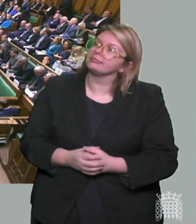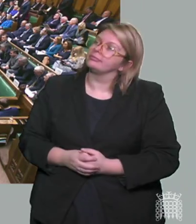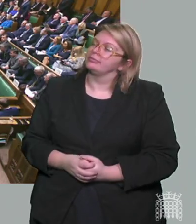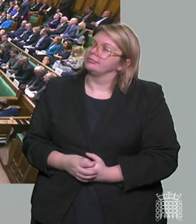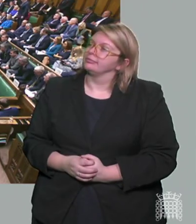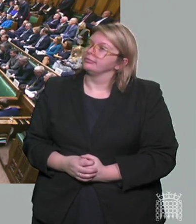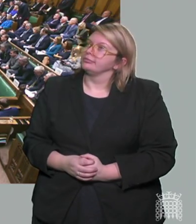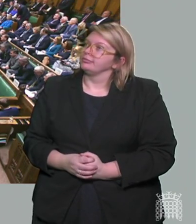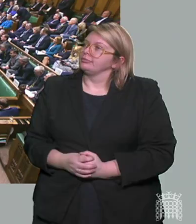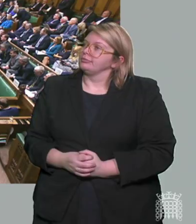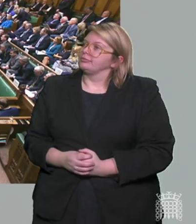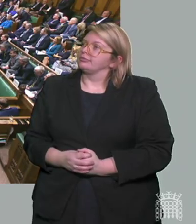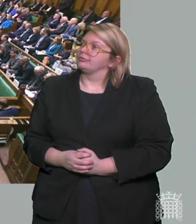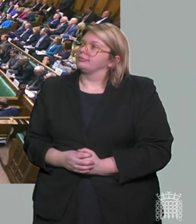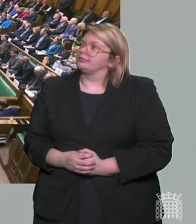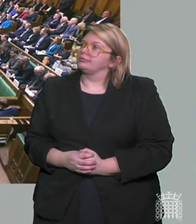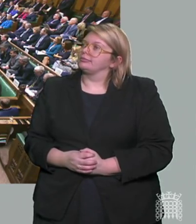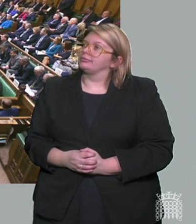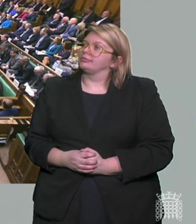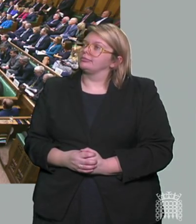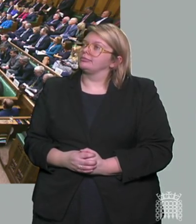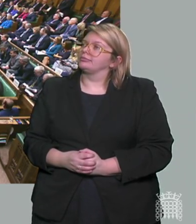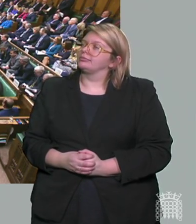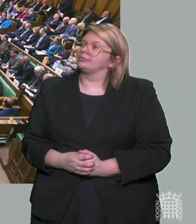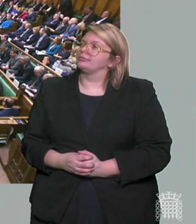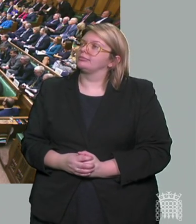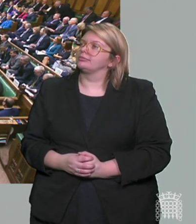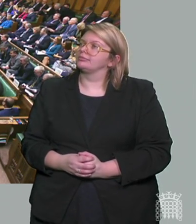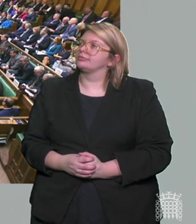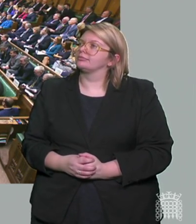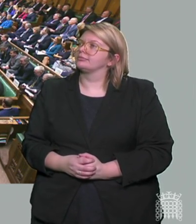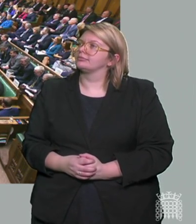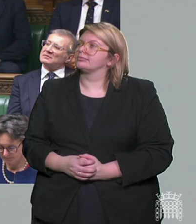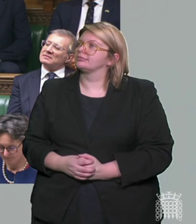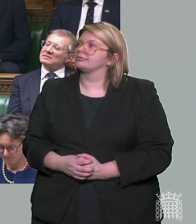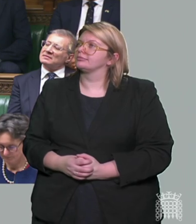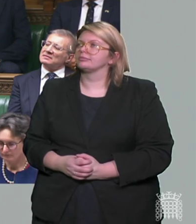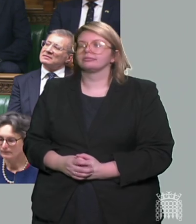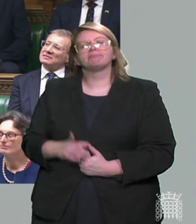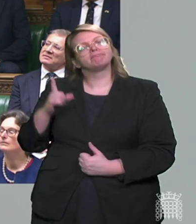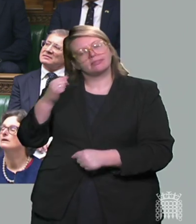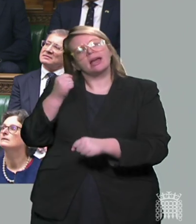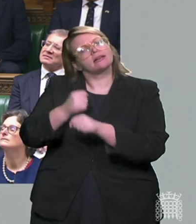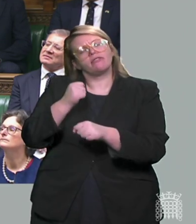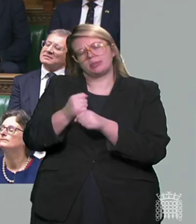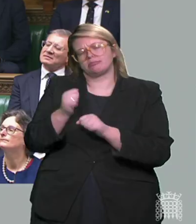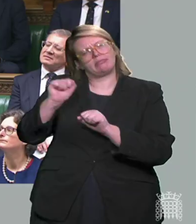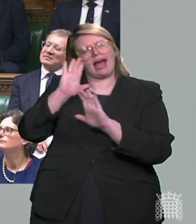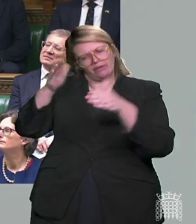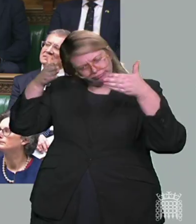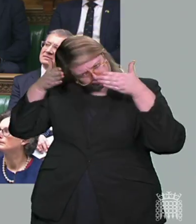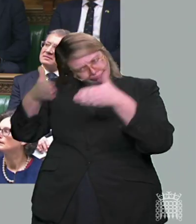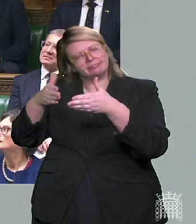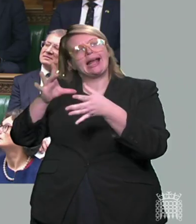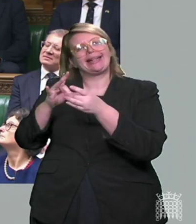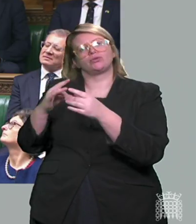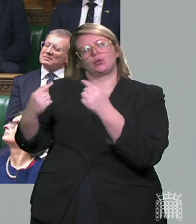I welcome the Government’s commitment to tackling illegal migration, particularly the issue of small boats.